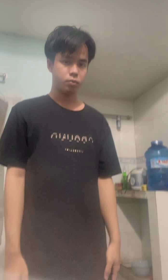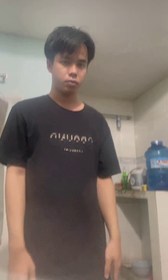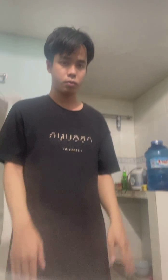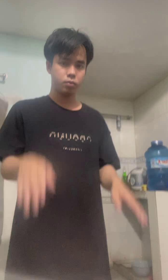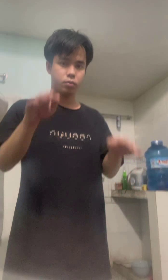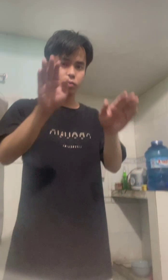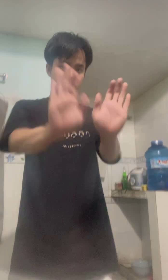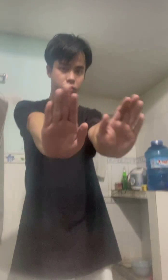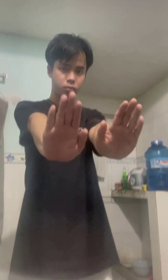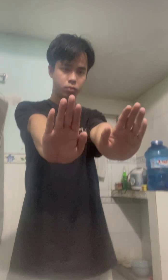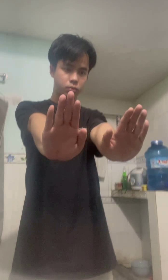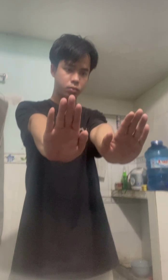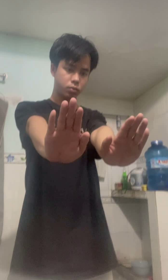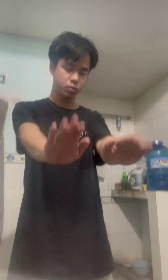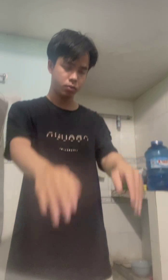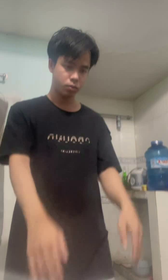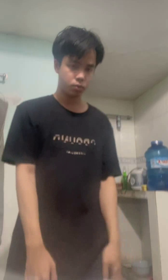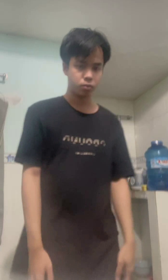dung lai